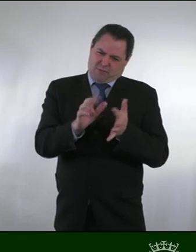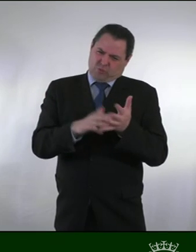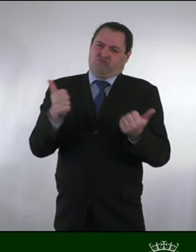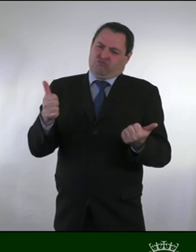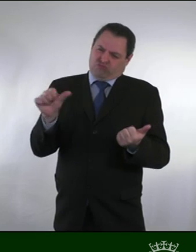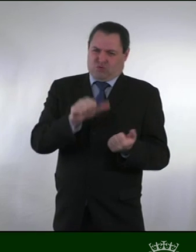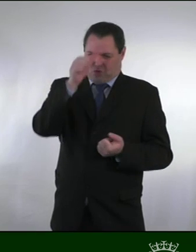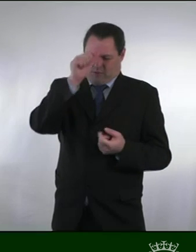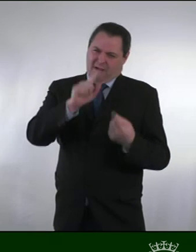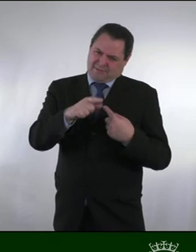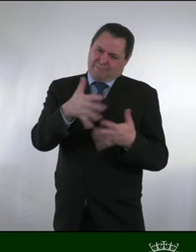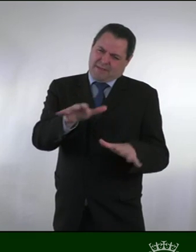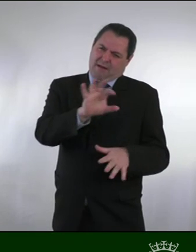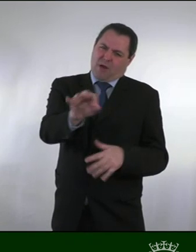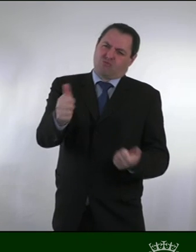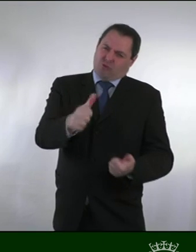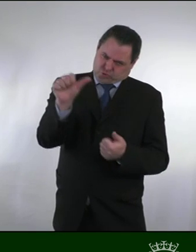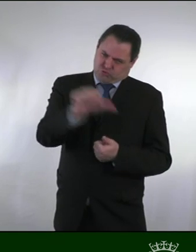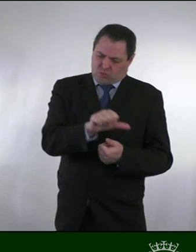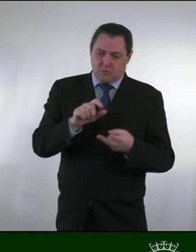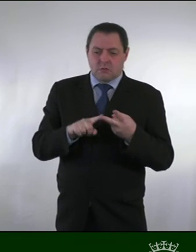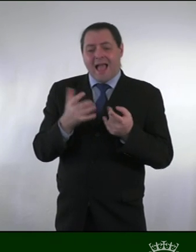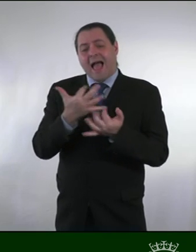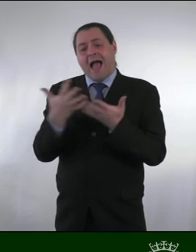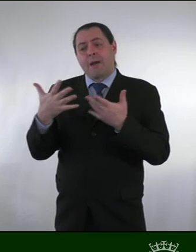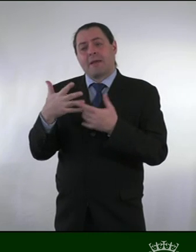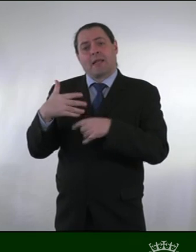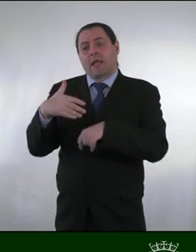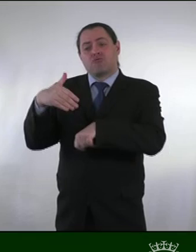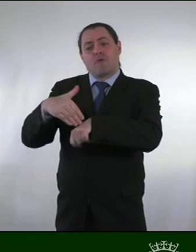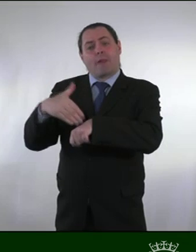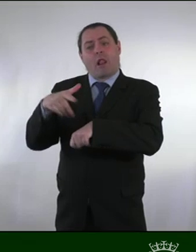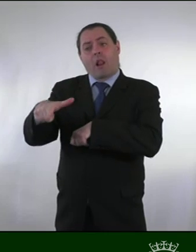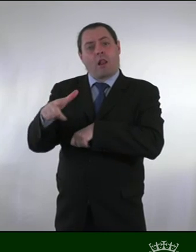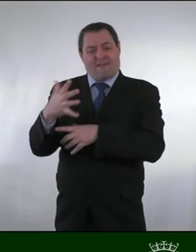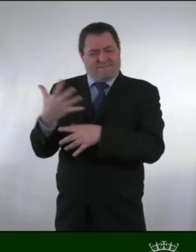How many convicted criminals have had their records wrongly deleted?